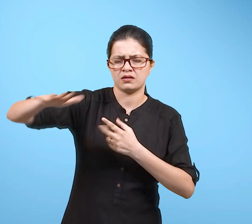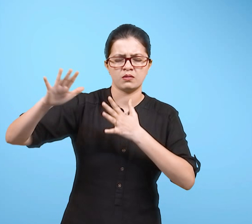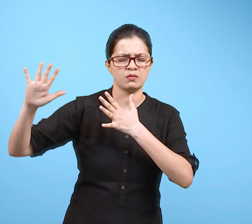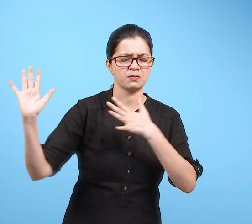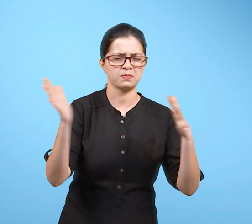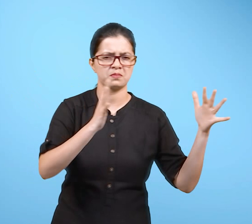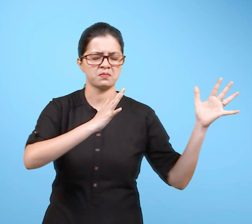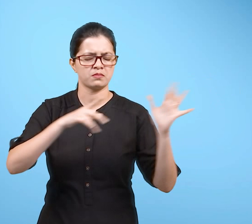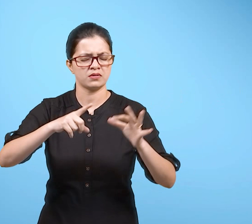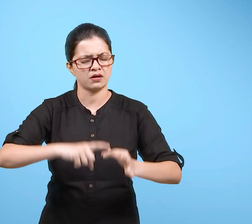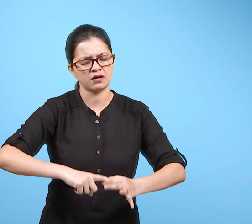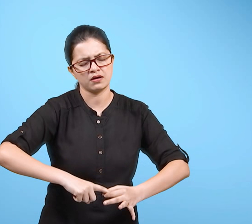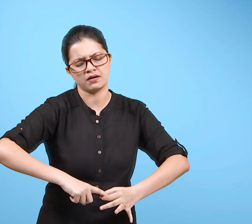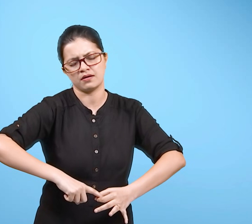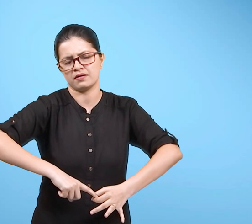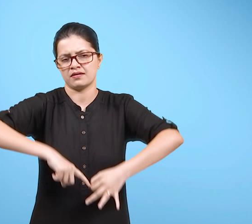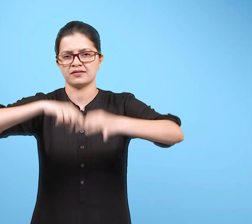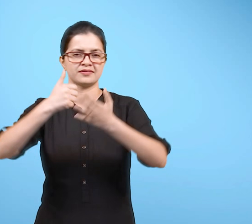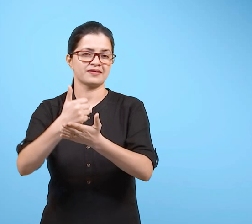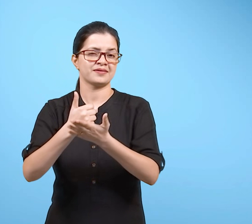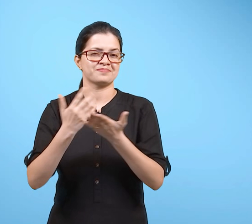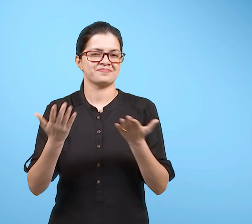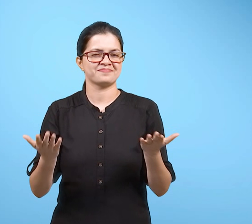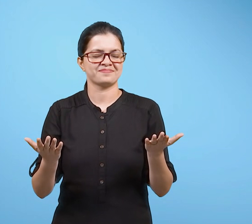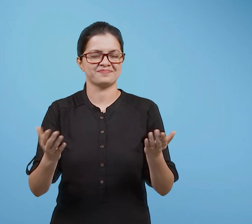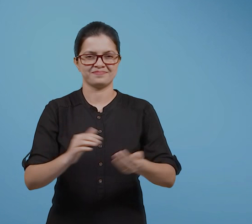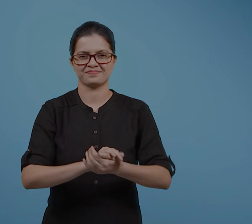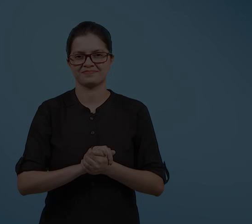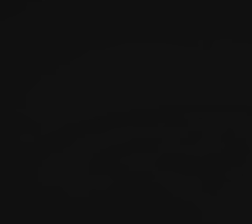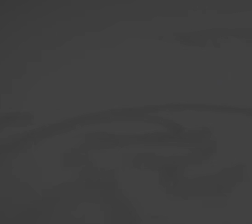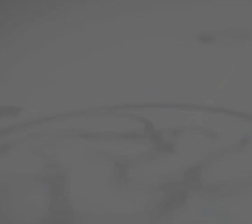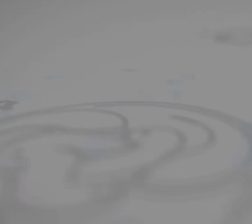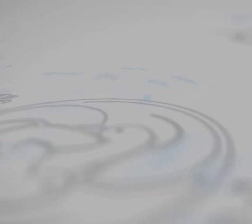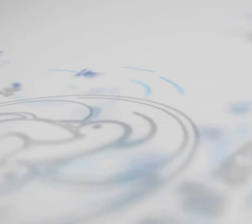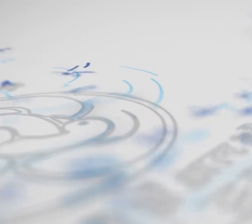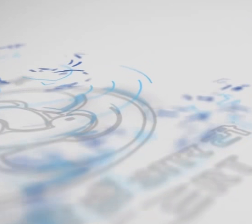of the environment.